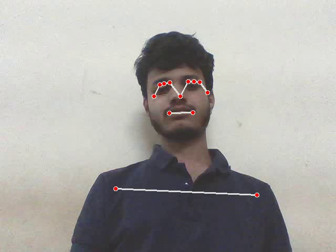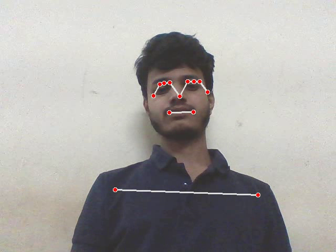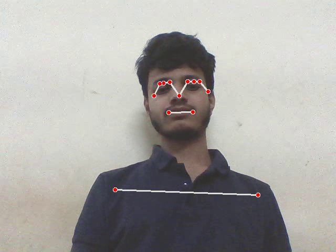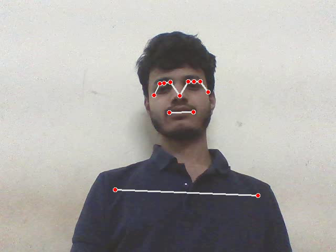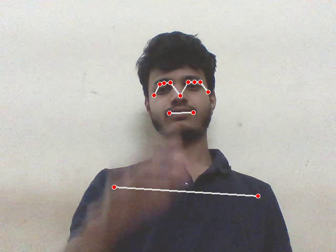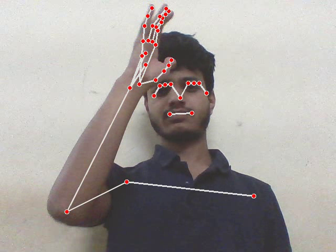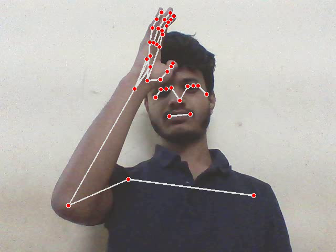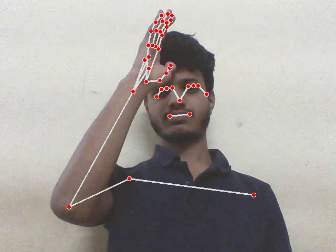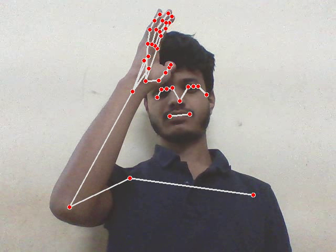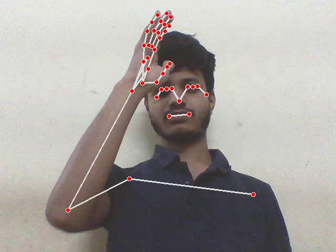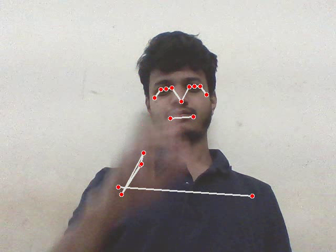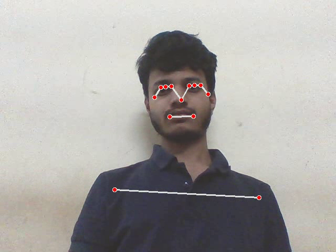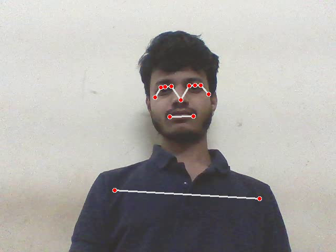father